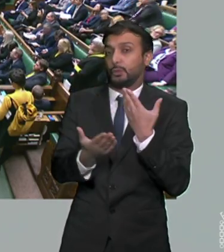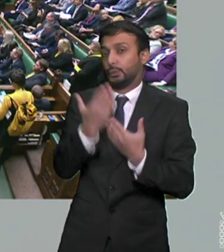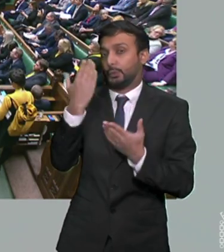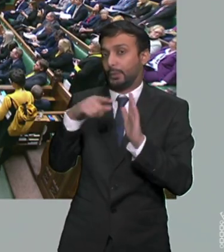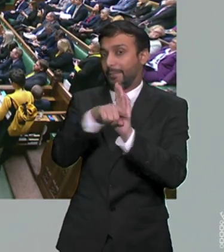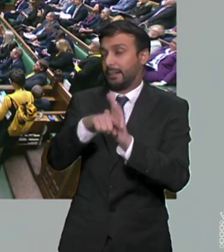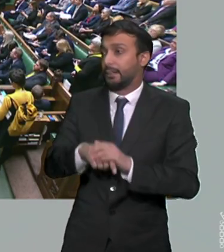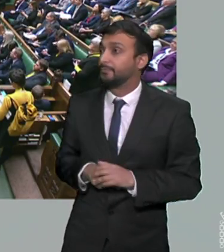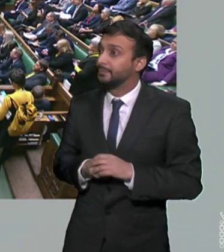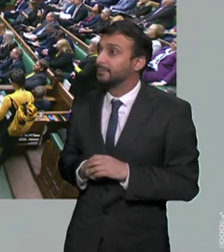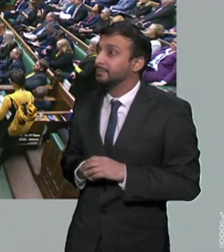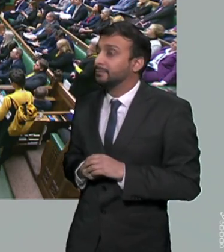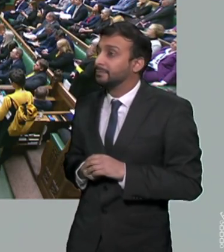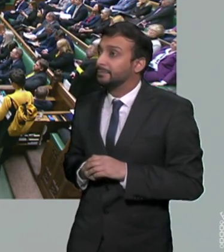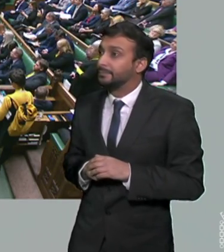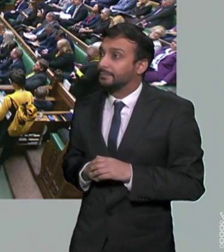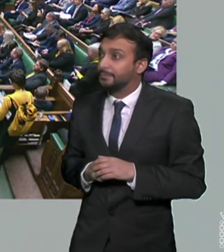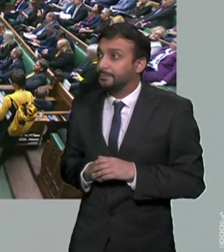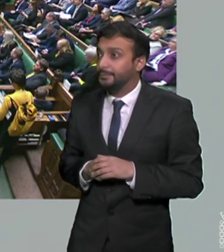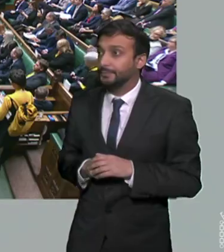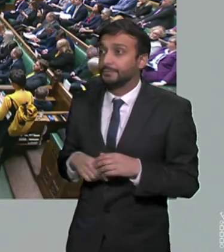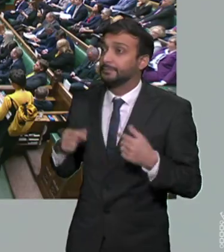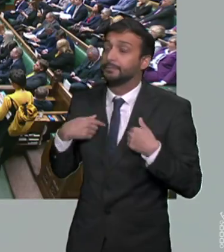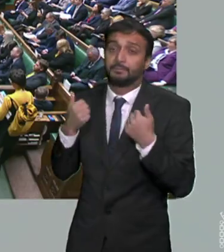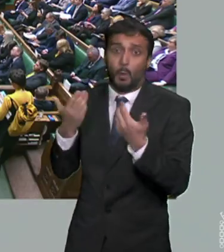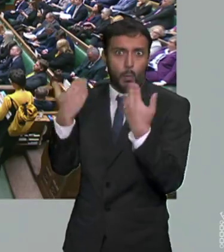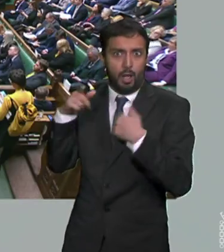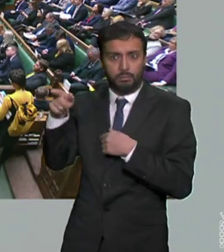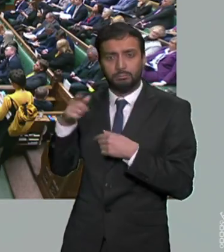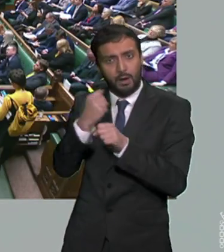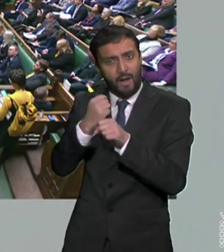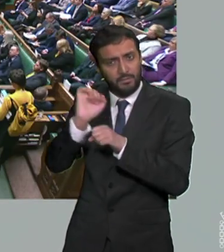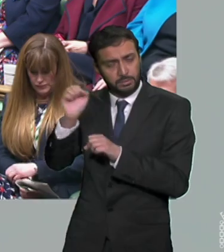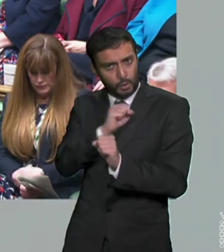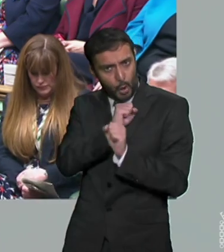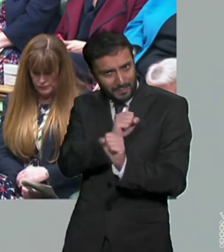I very much welcome the Government’s commitment to their hospital buildings programme.